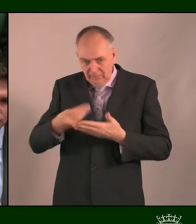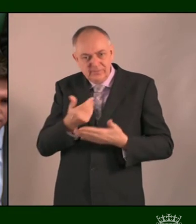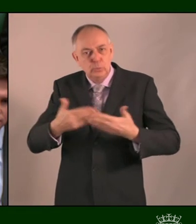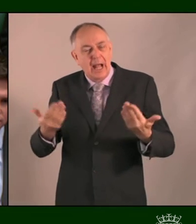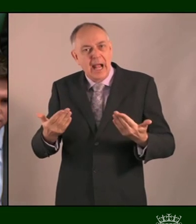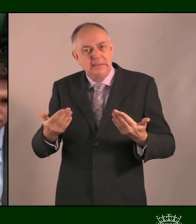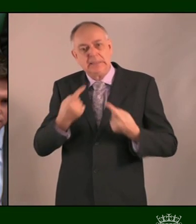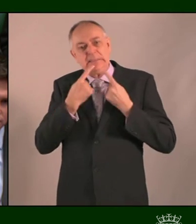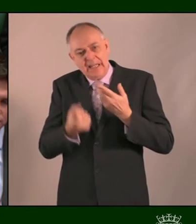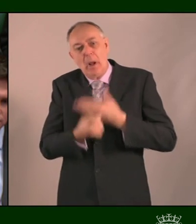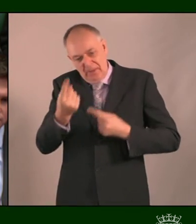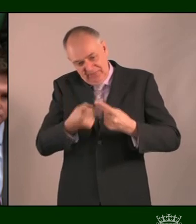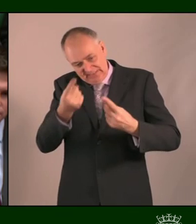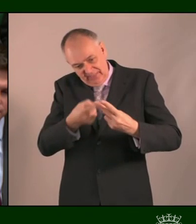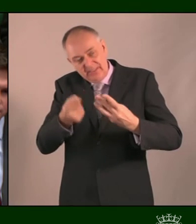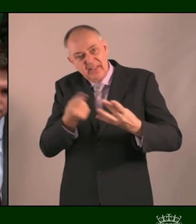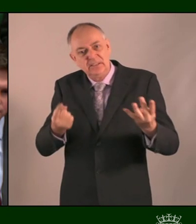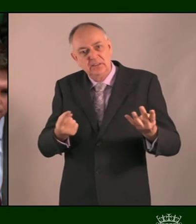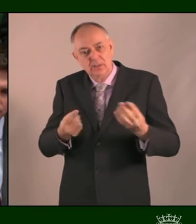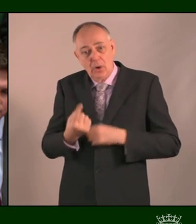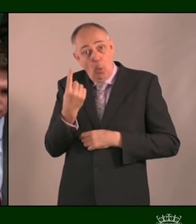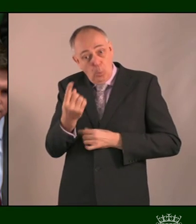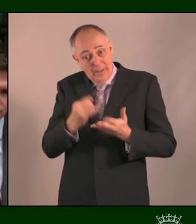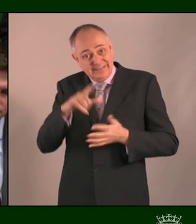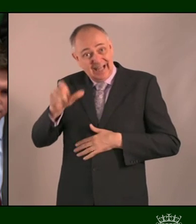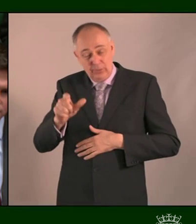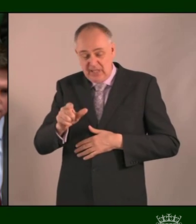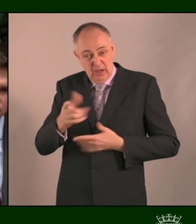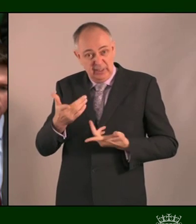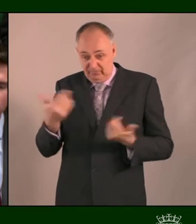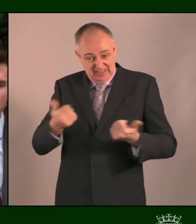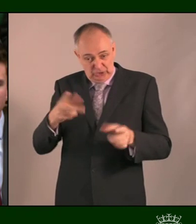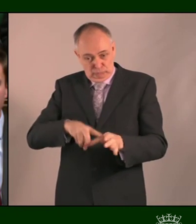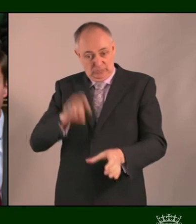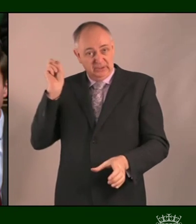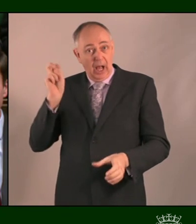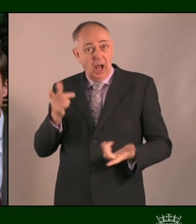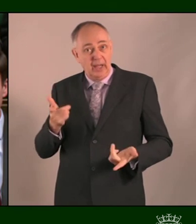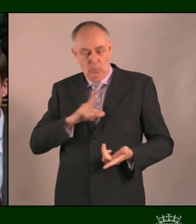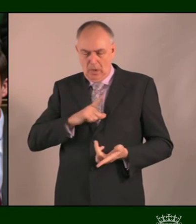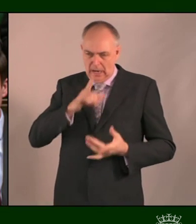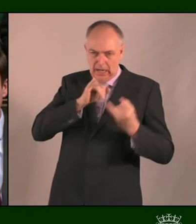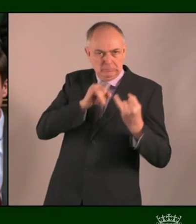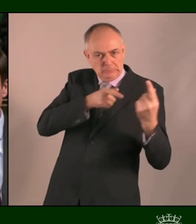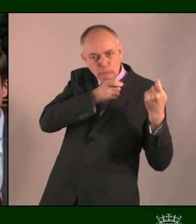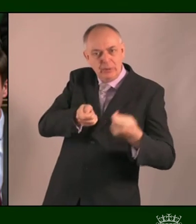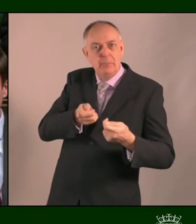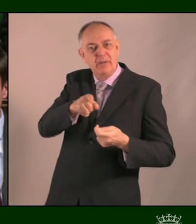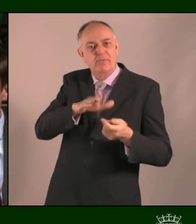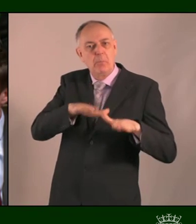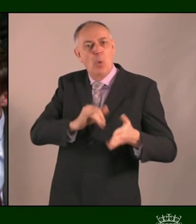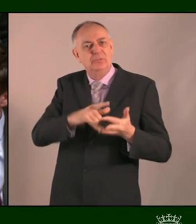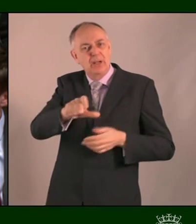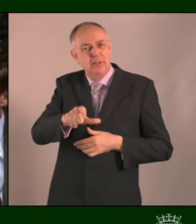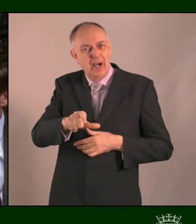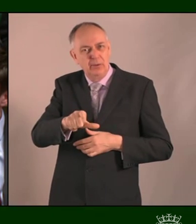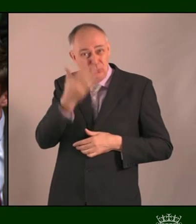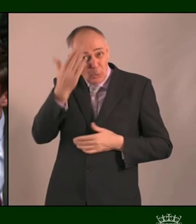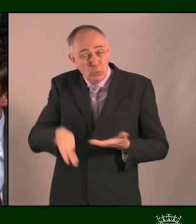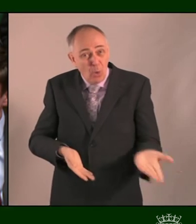Is he completely unaware of the resignation of a permanent secretary because of his treatment by the Home Secretary?